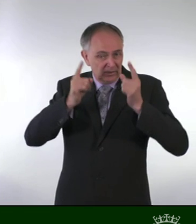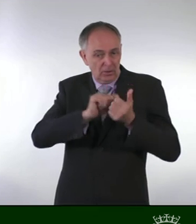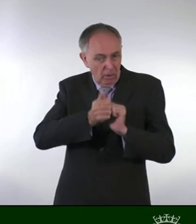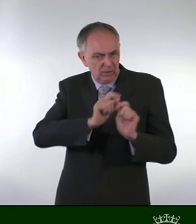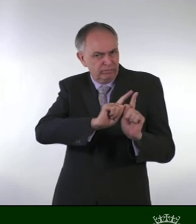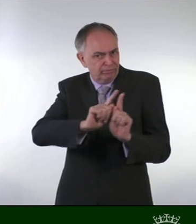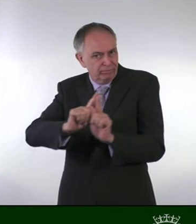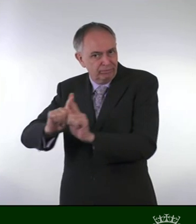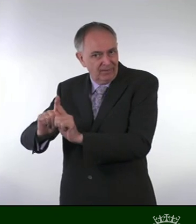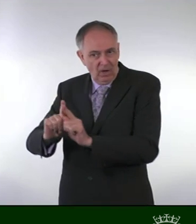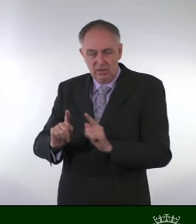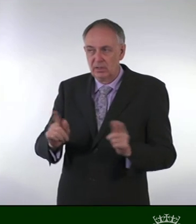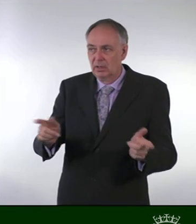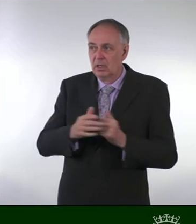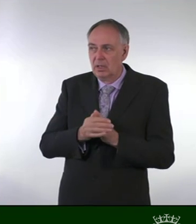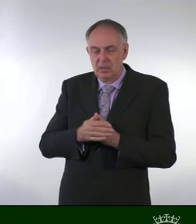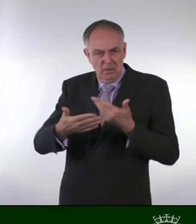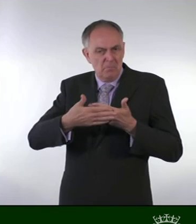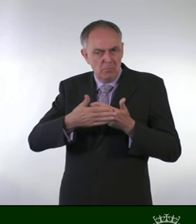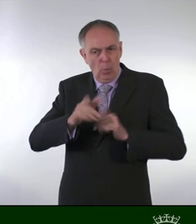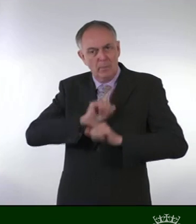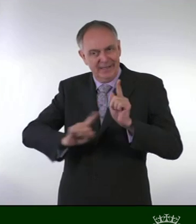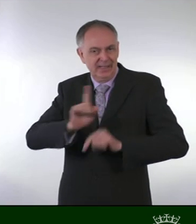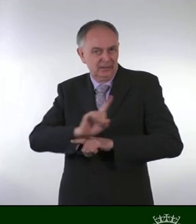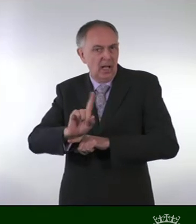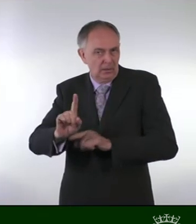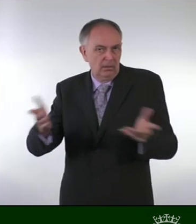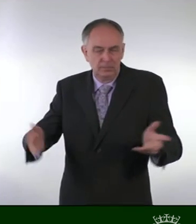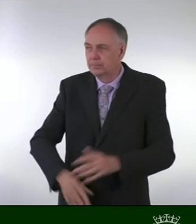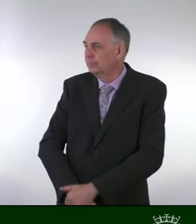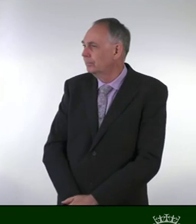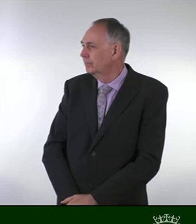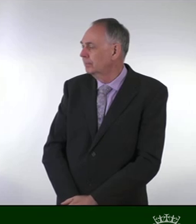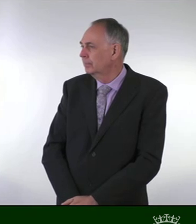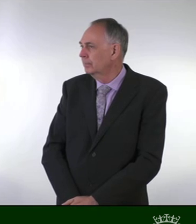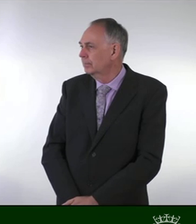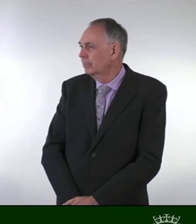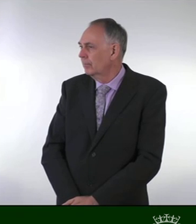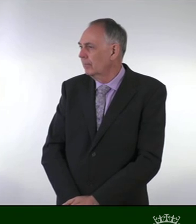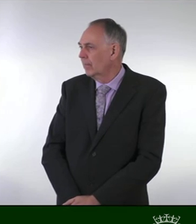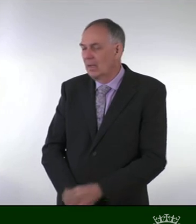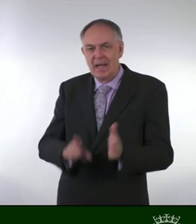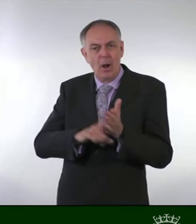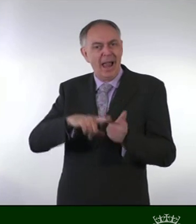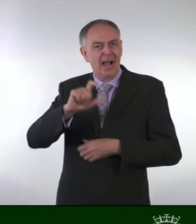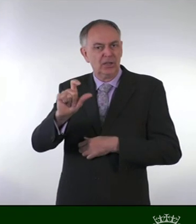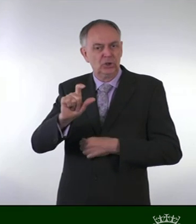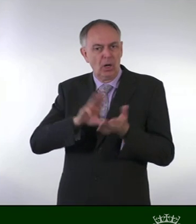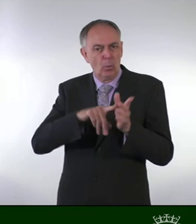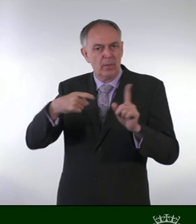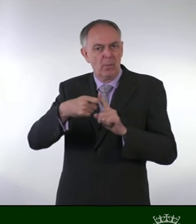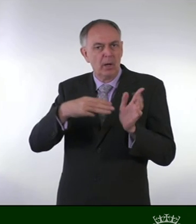In addition to my duties in this House, I shall have further such meetings later today.